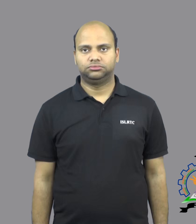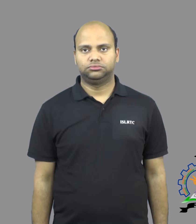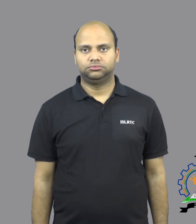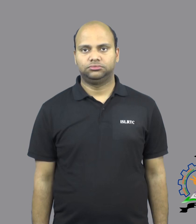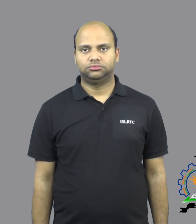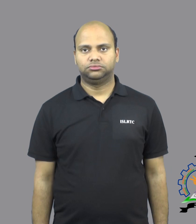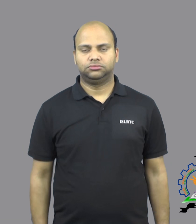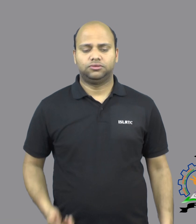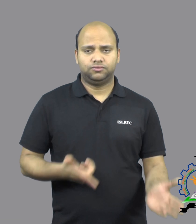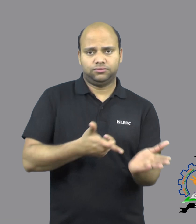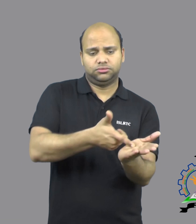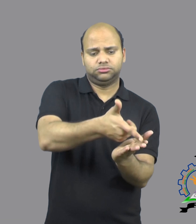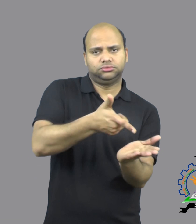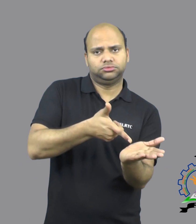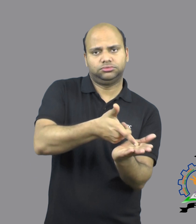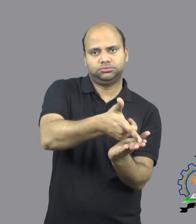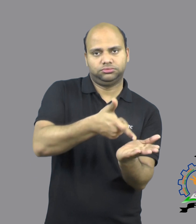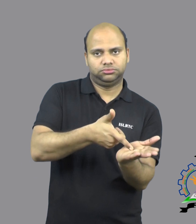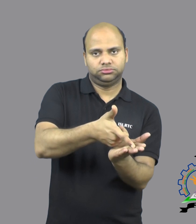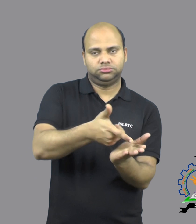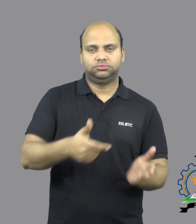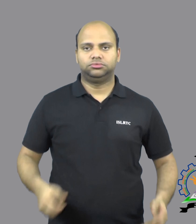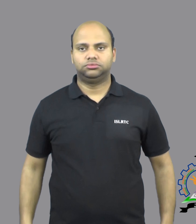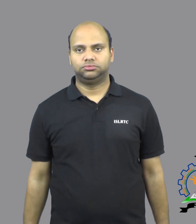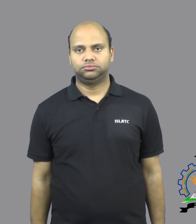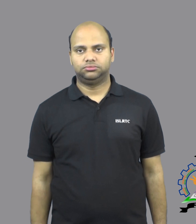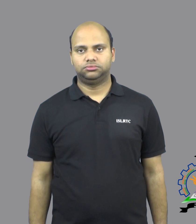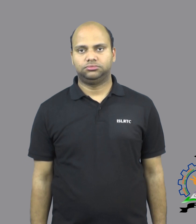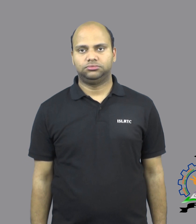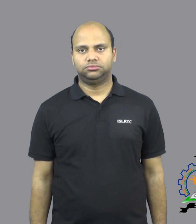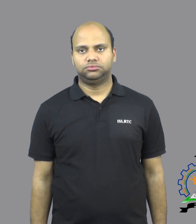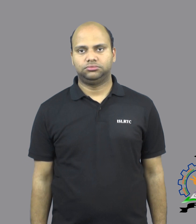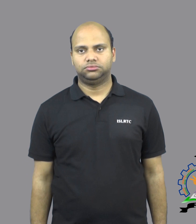Farmer